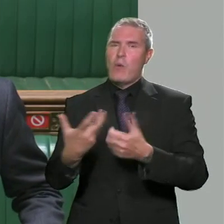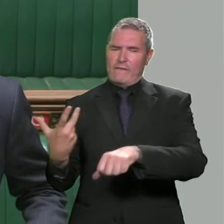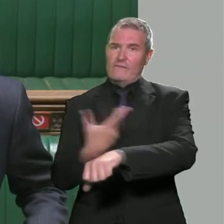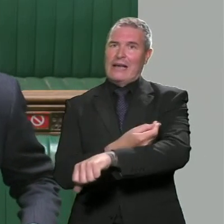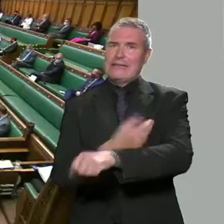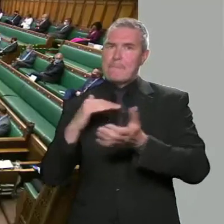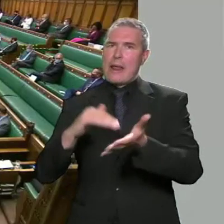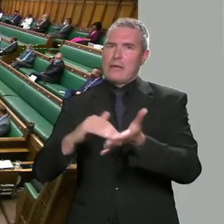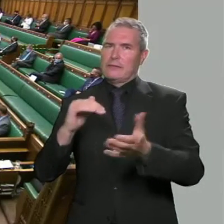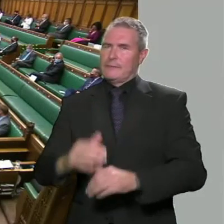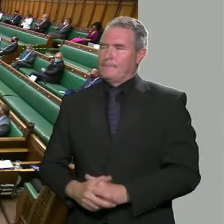That is what we want to do.